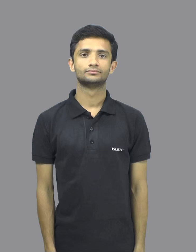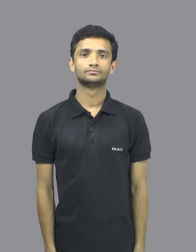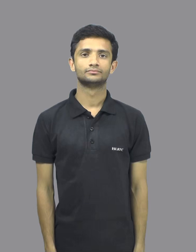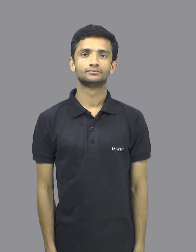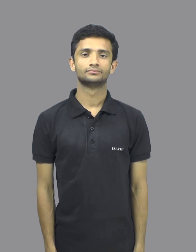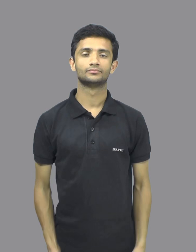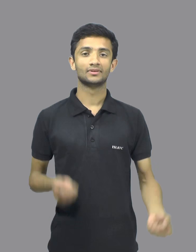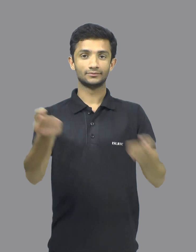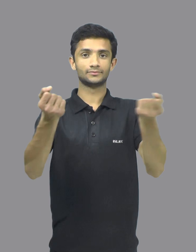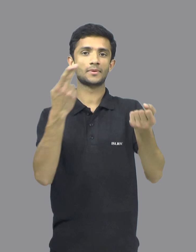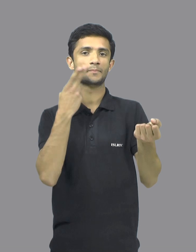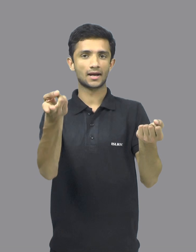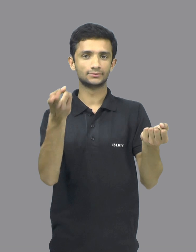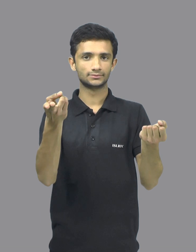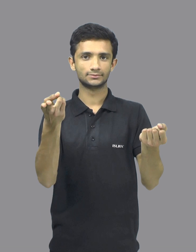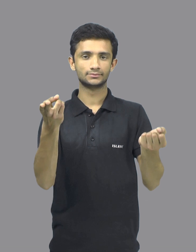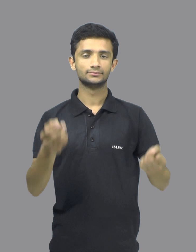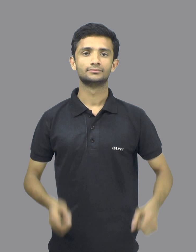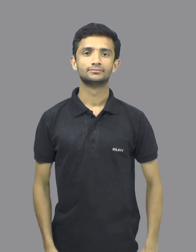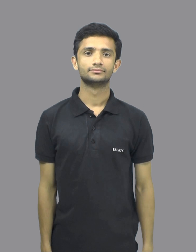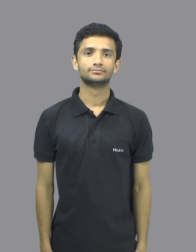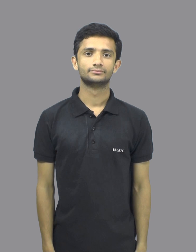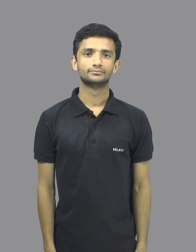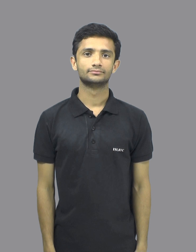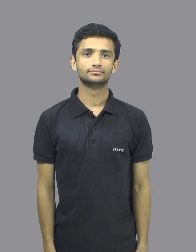Bus